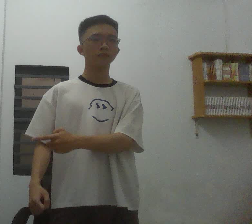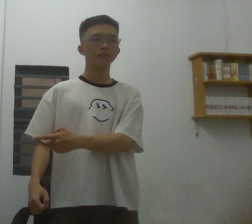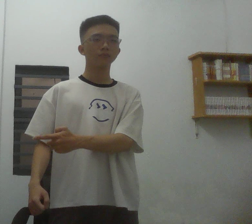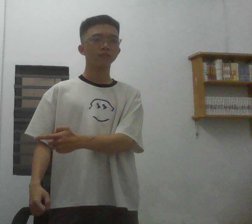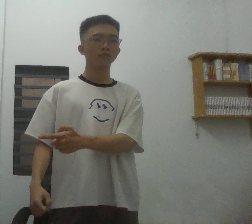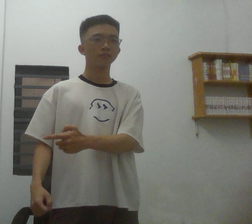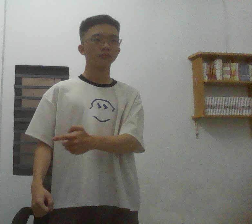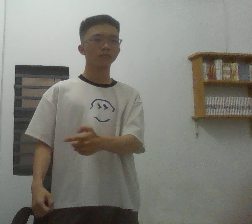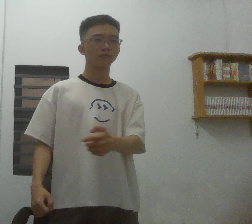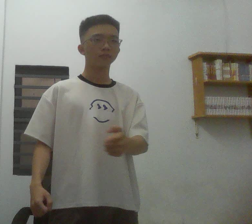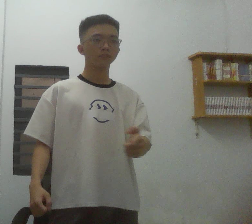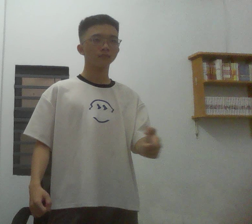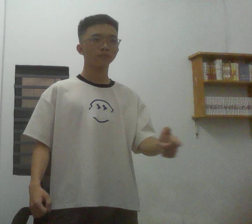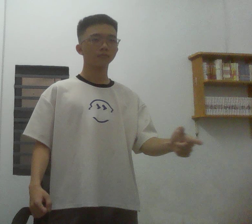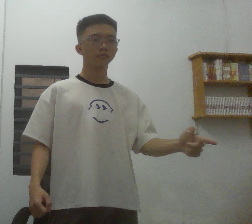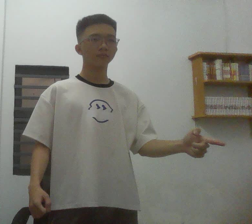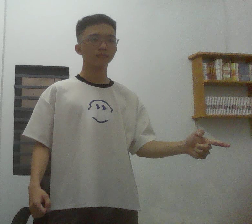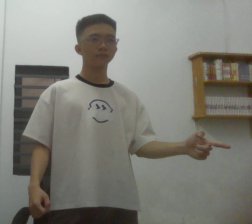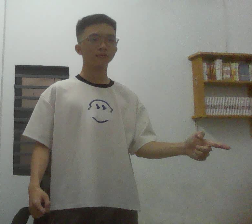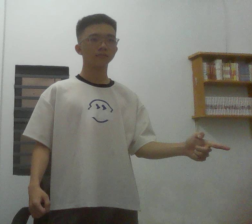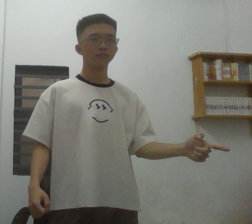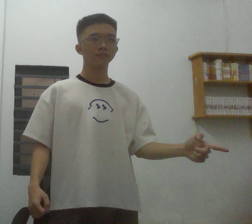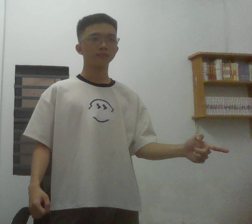cac ban